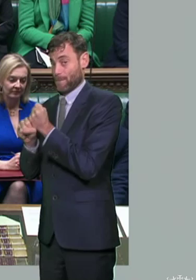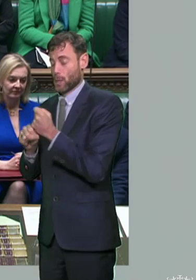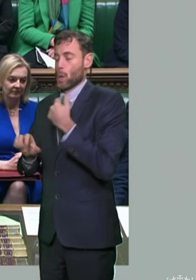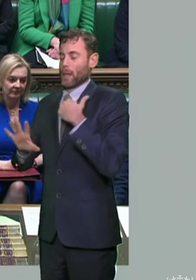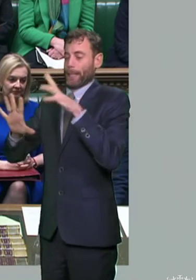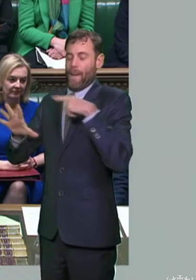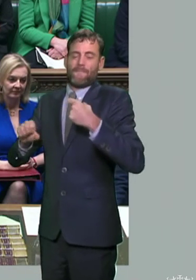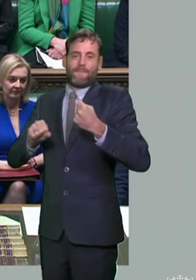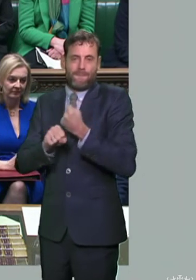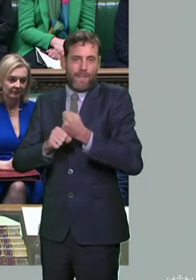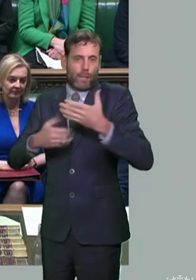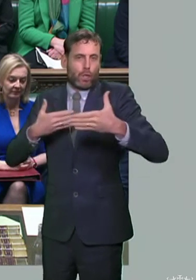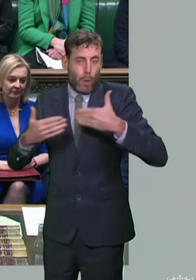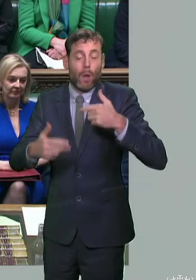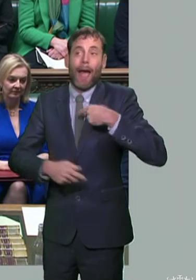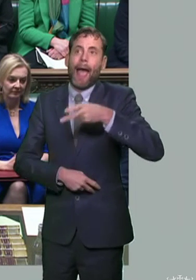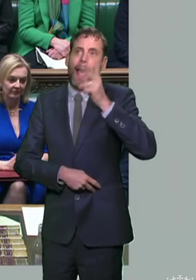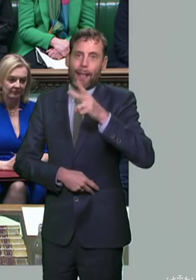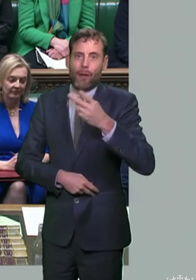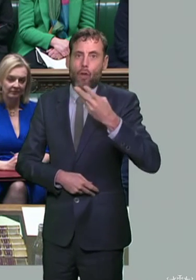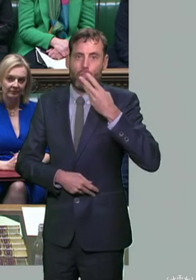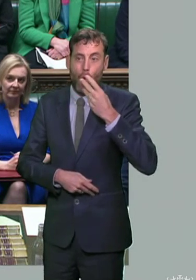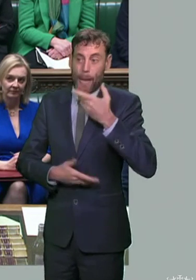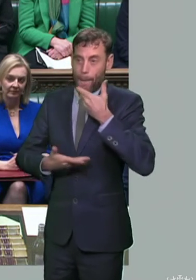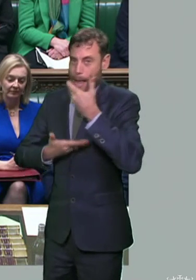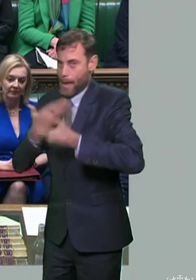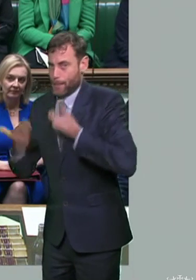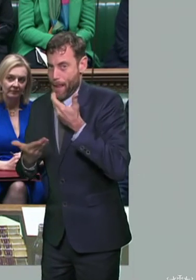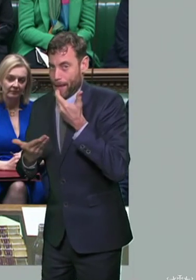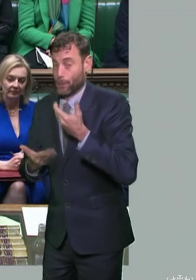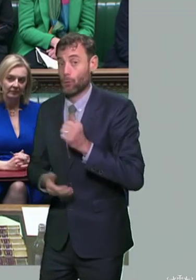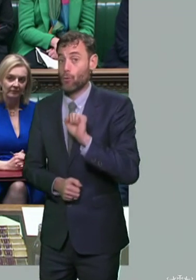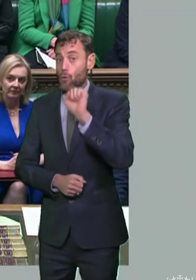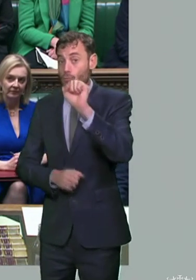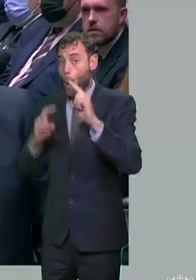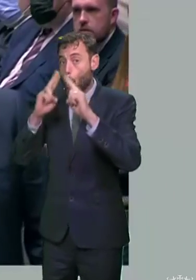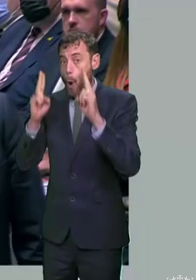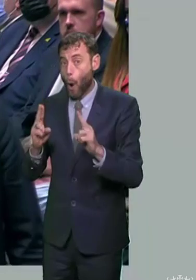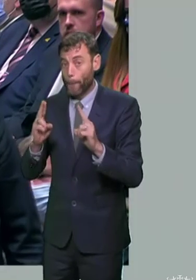Let me repeat for the third time: your home is disregarded.